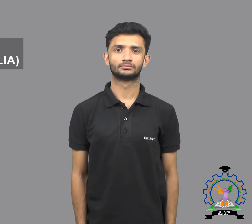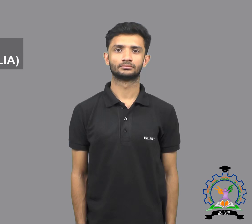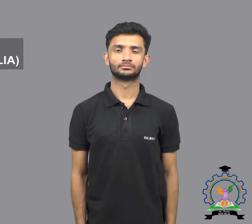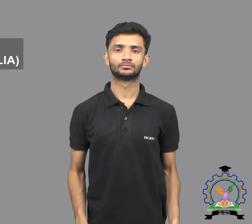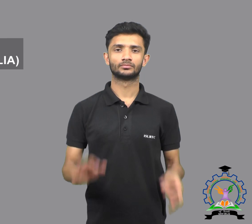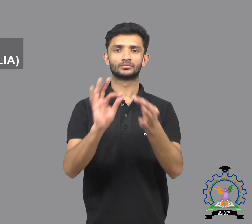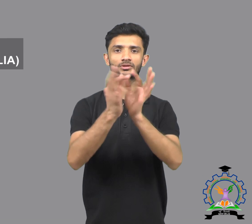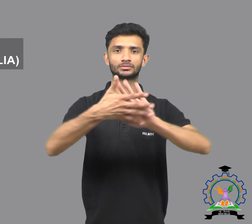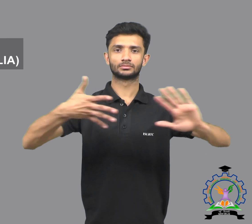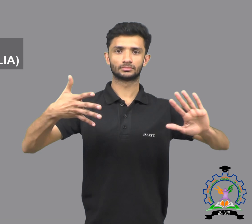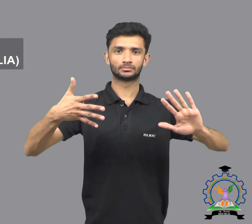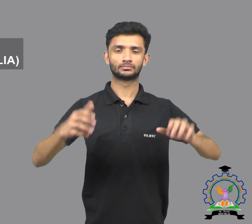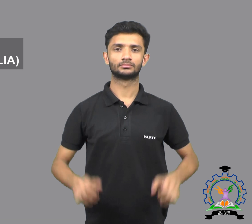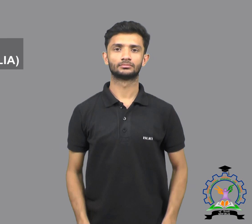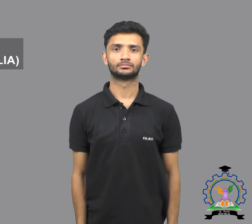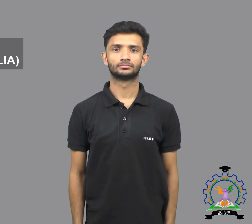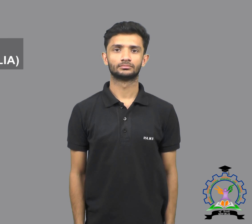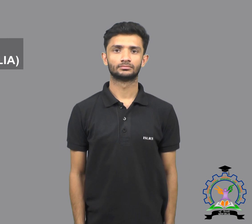Indian Sign Language Interpreters Association (ISLIA)